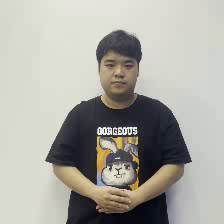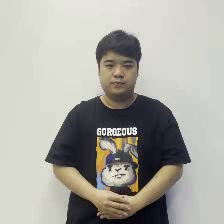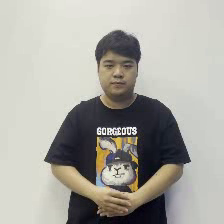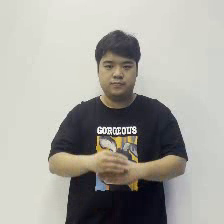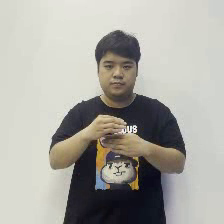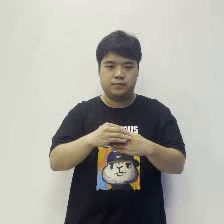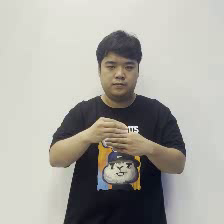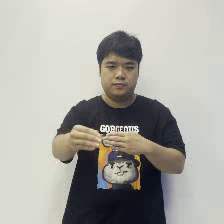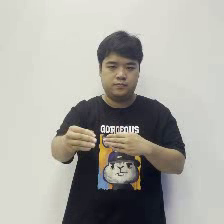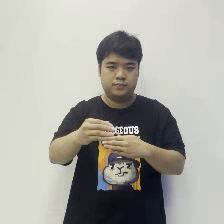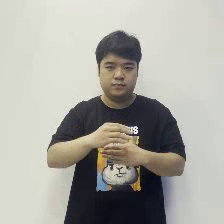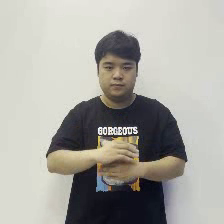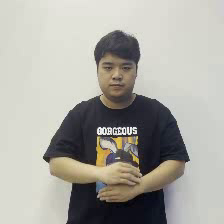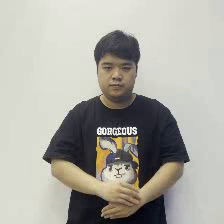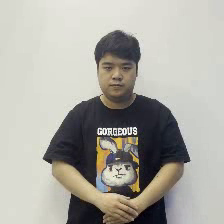Xa